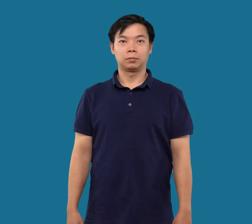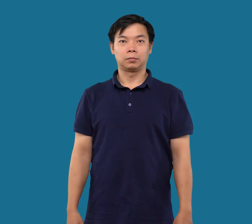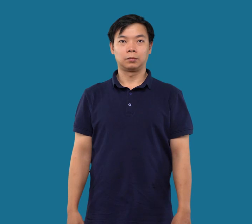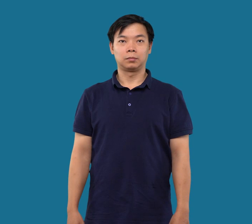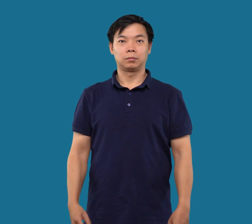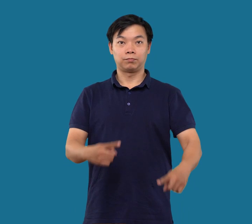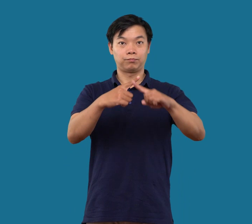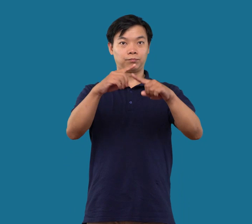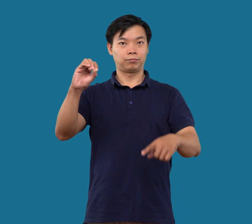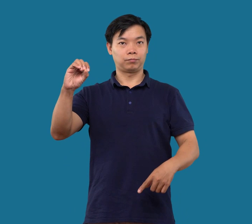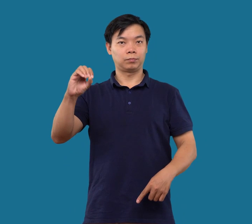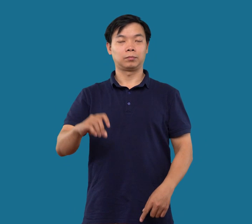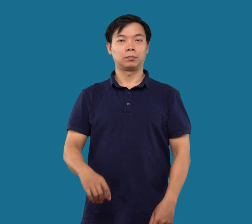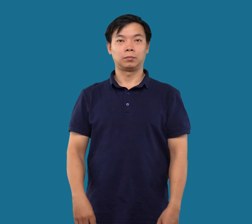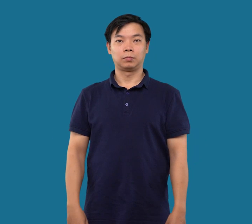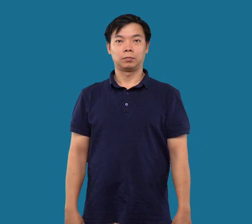cờ ca rô